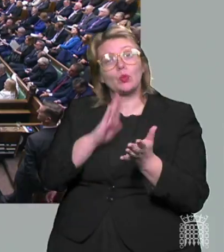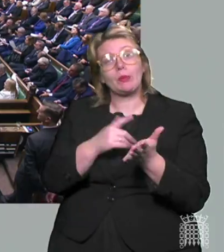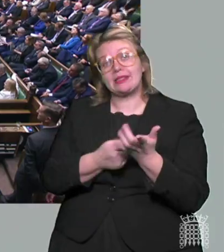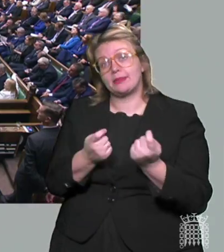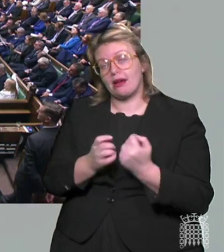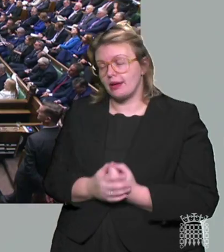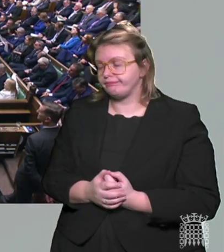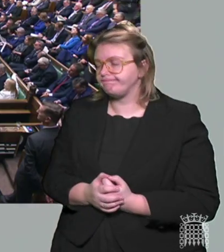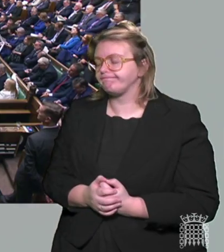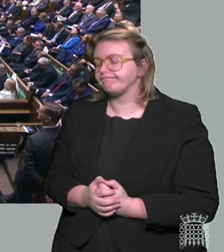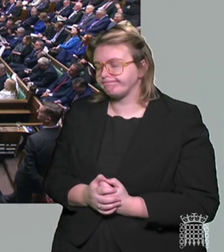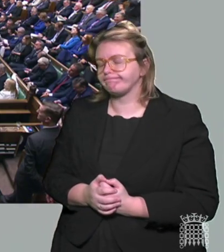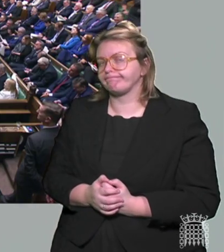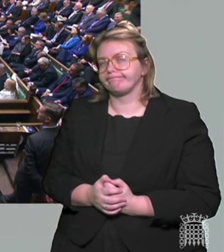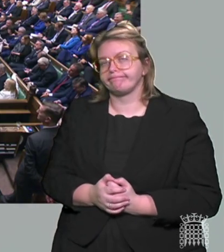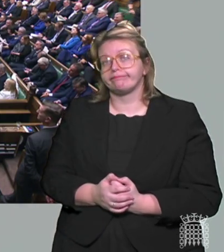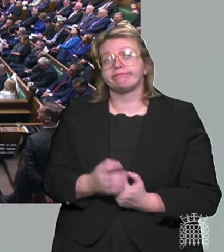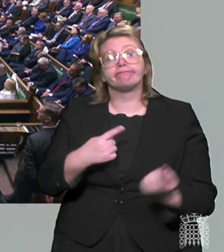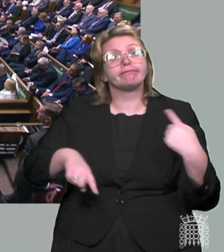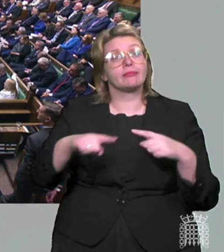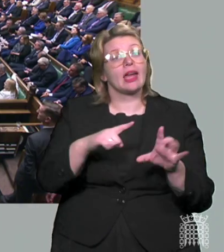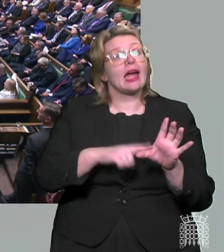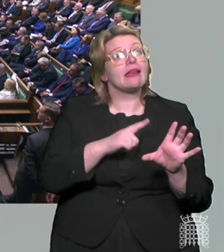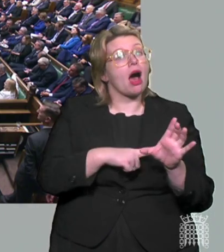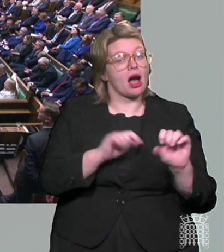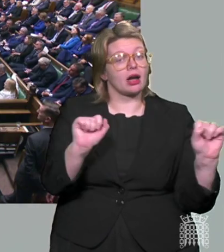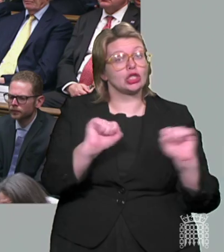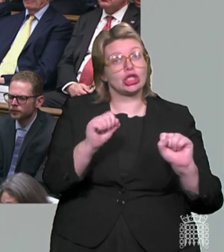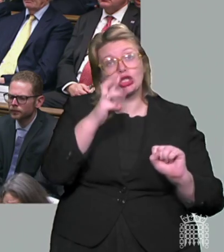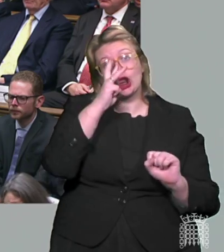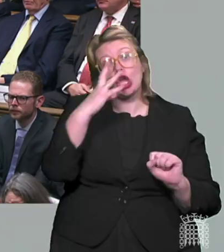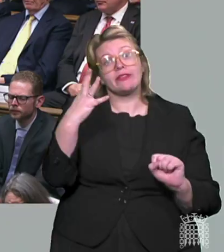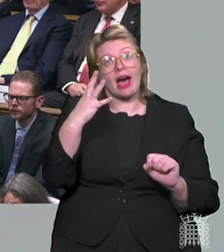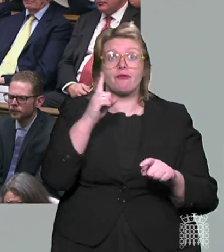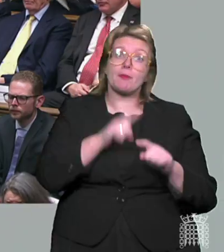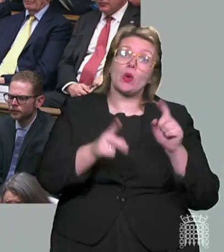Sadly, suicide is the biggest killer of young people under 35 in the UK.